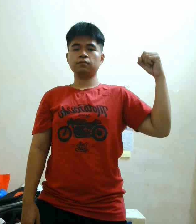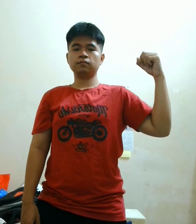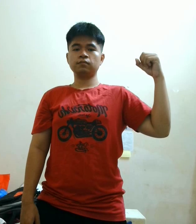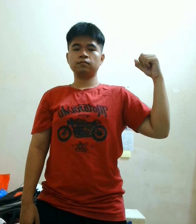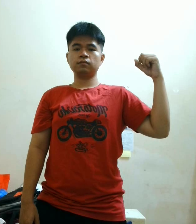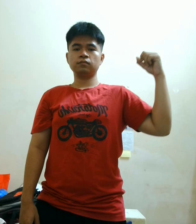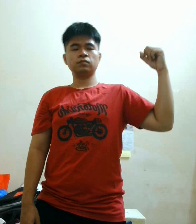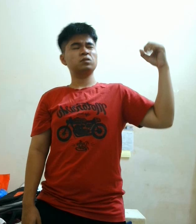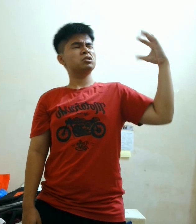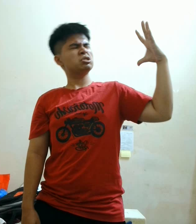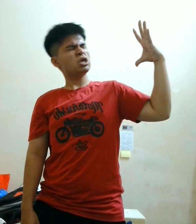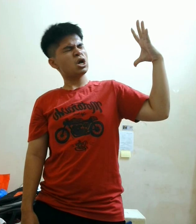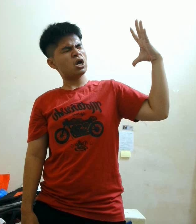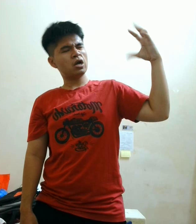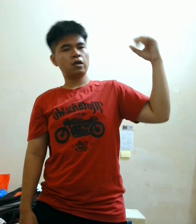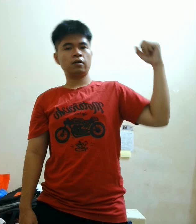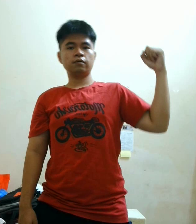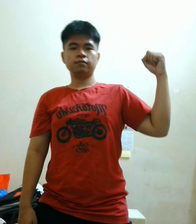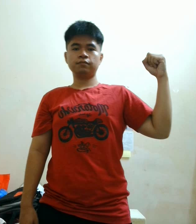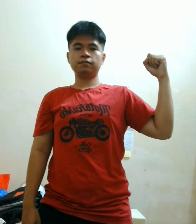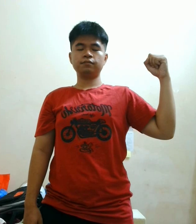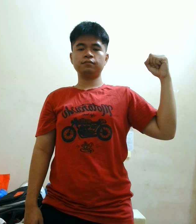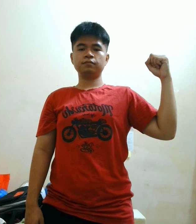troi nang